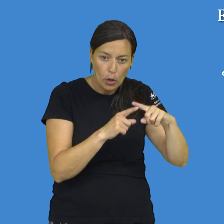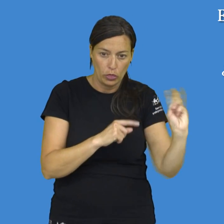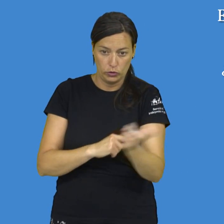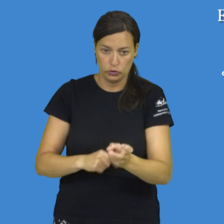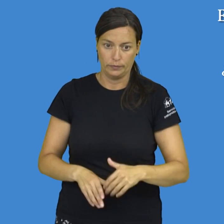etc